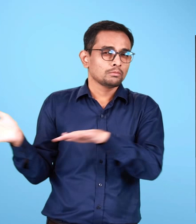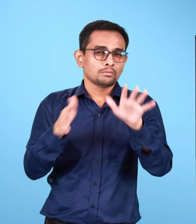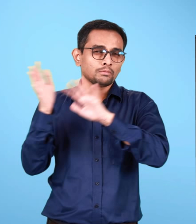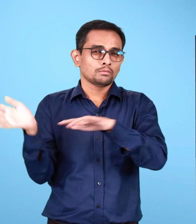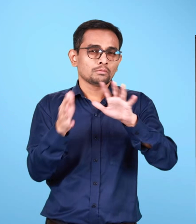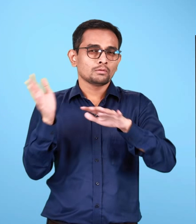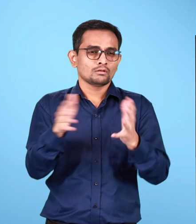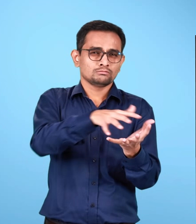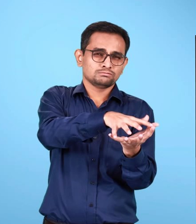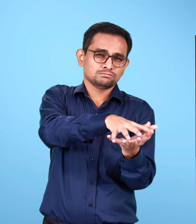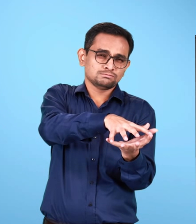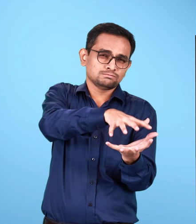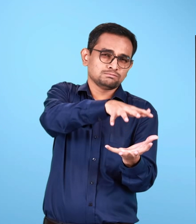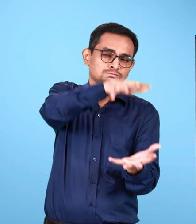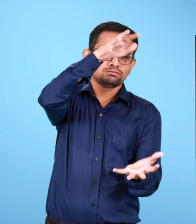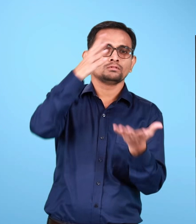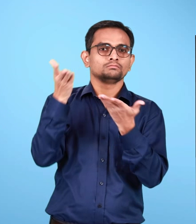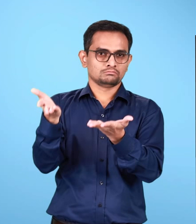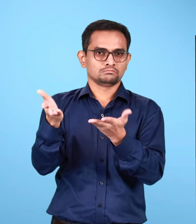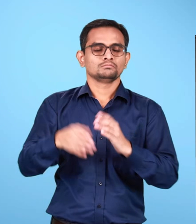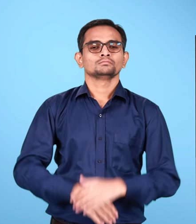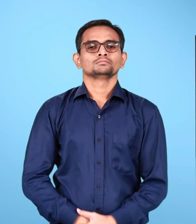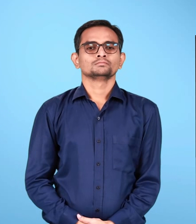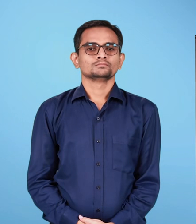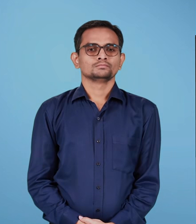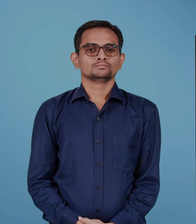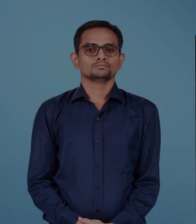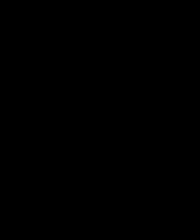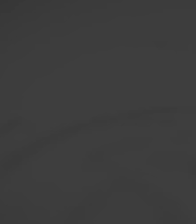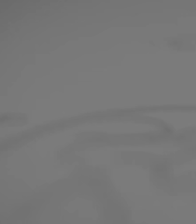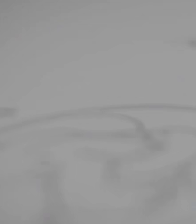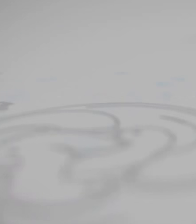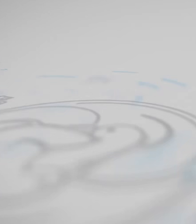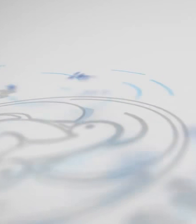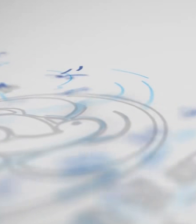of loess is found in China.